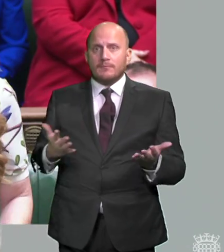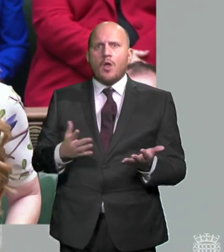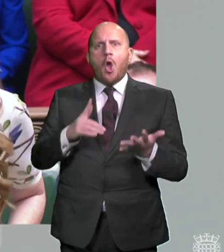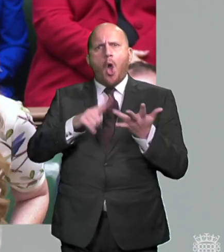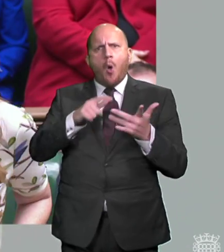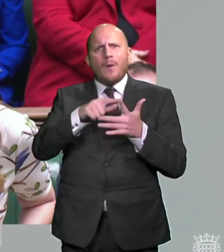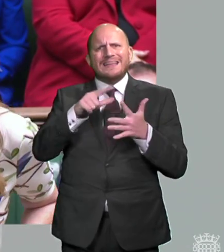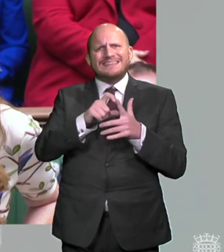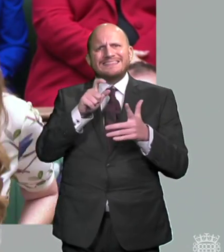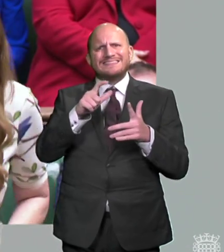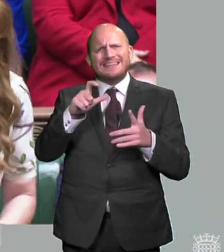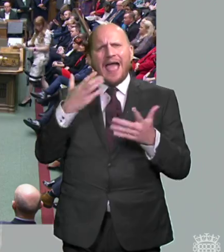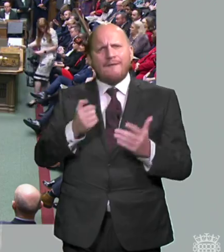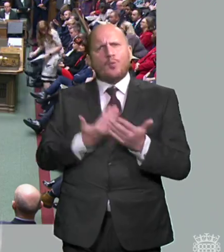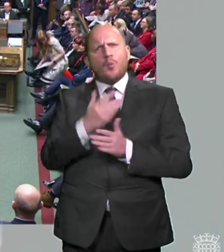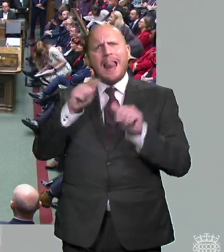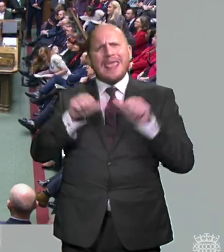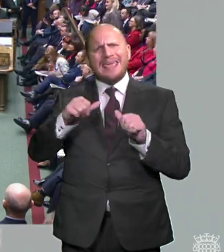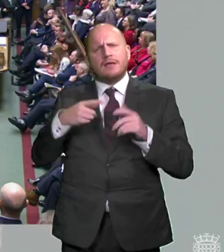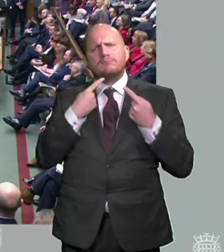Where does the UK rank in that table?